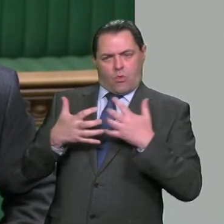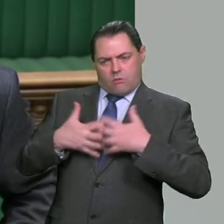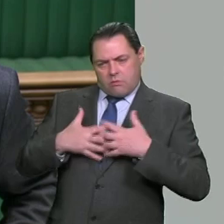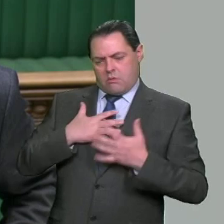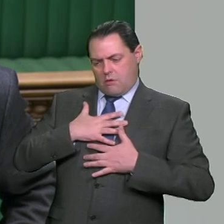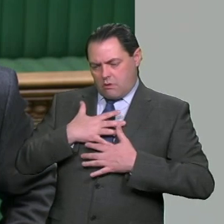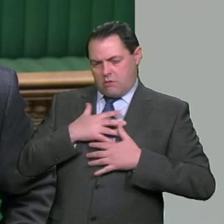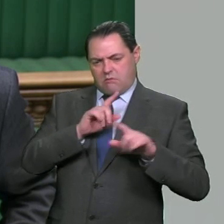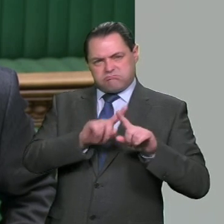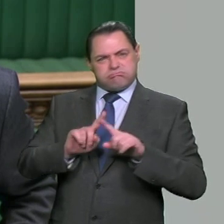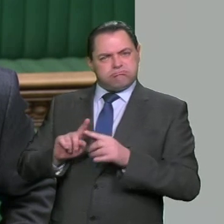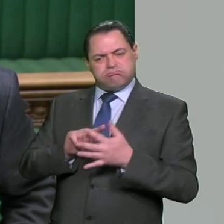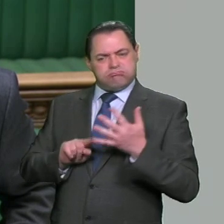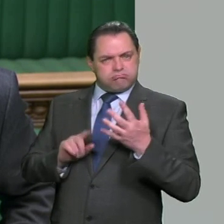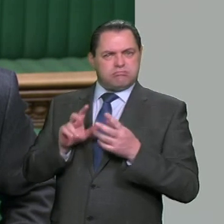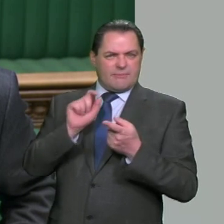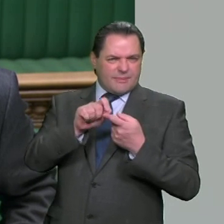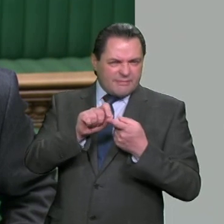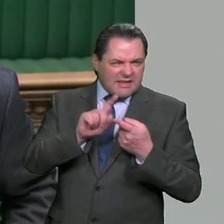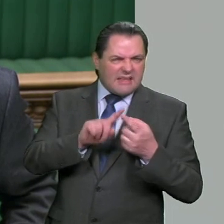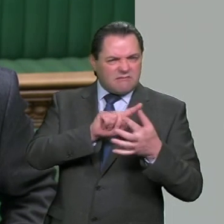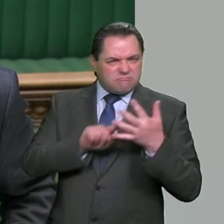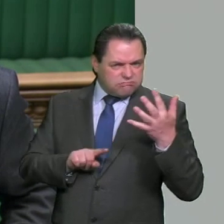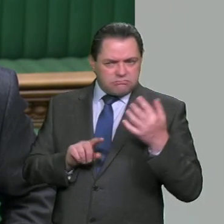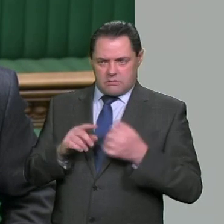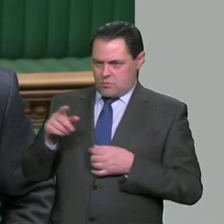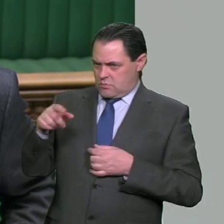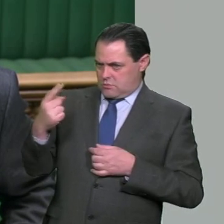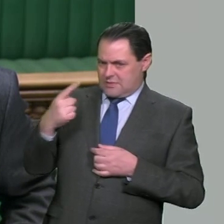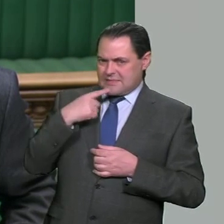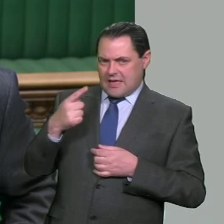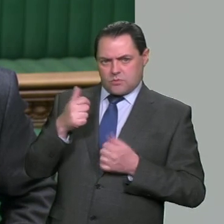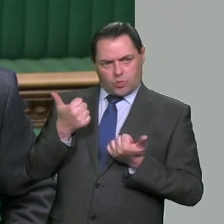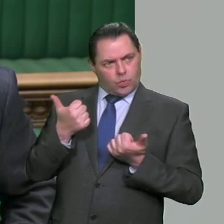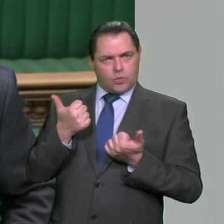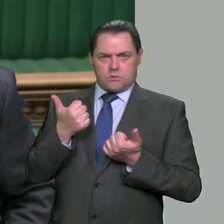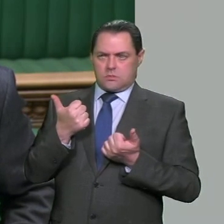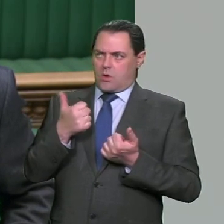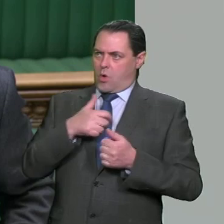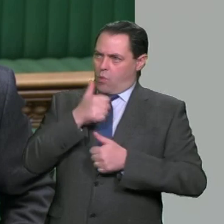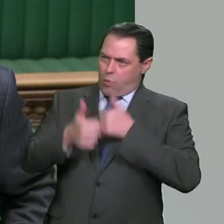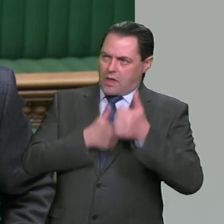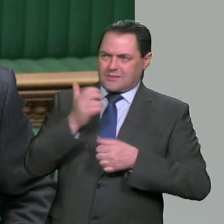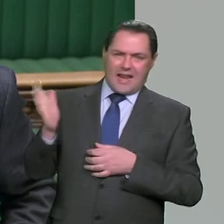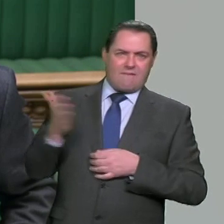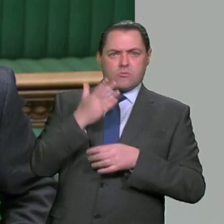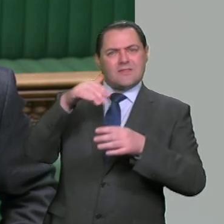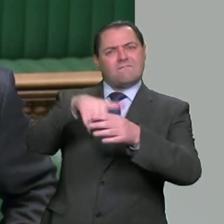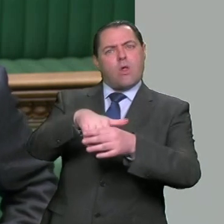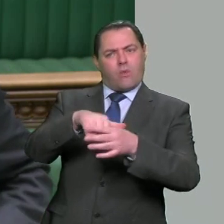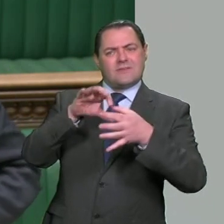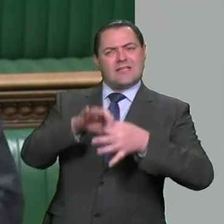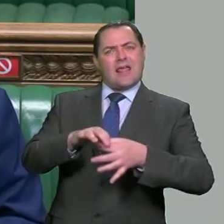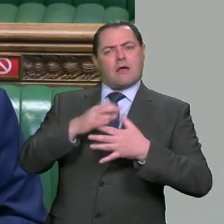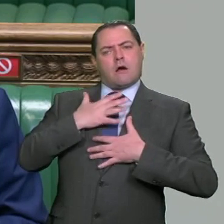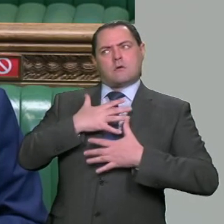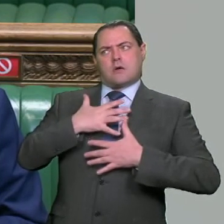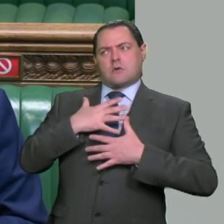Indeed, he congratulated the roll-out—he said well done to everybody involved in the ventilator challenge.